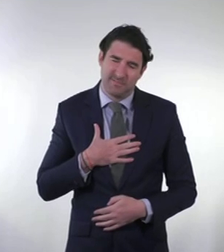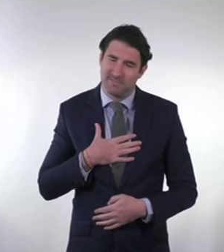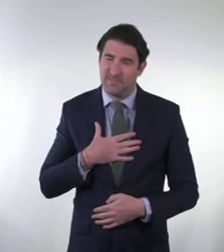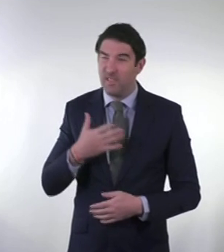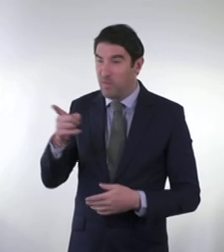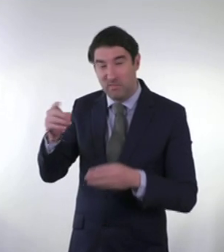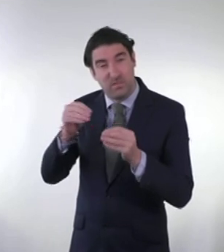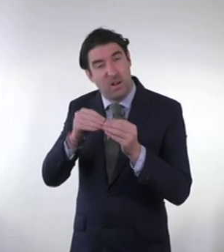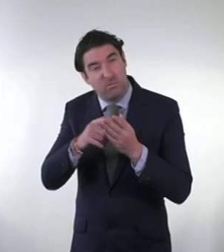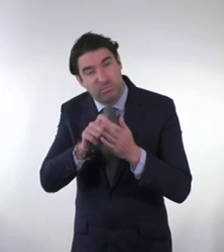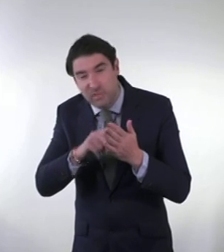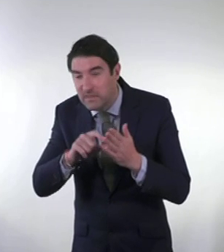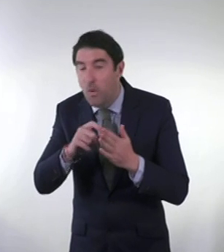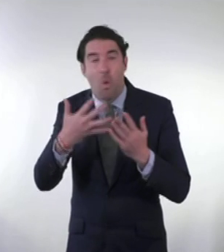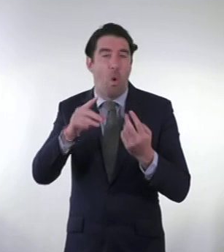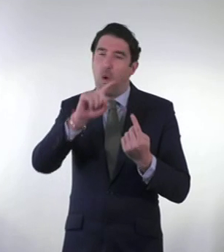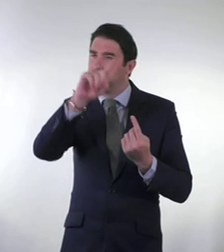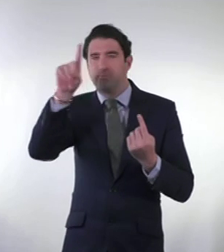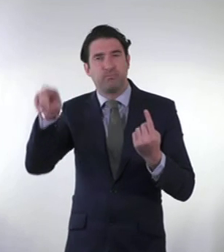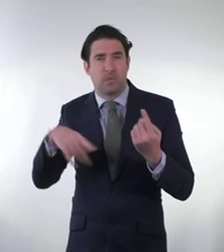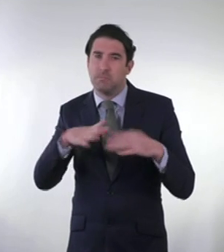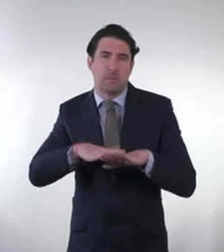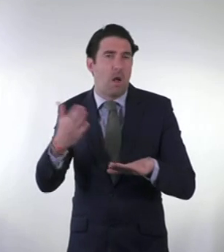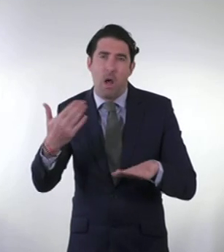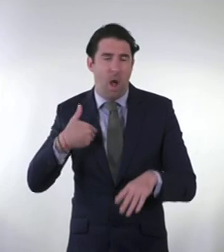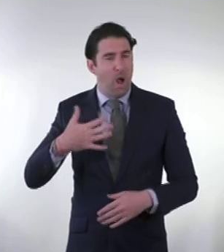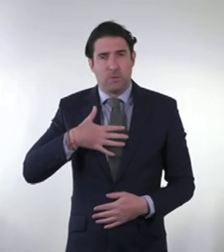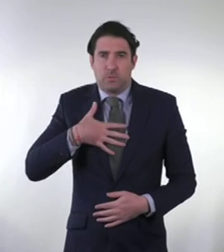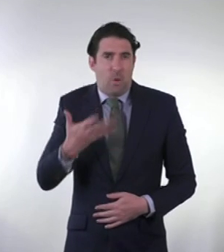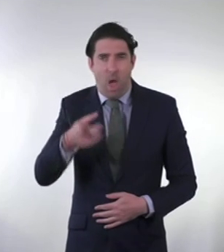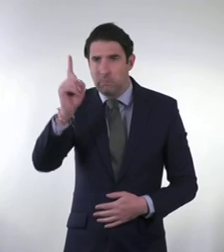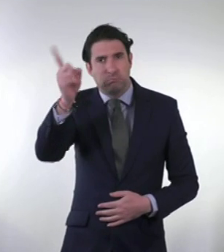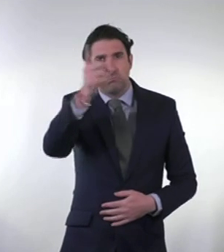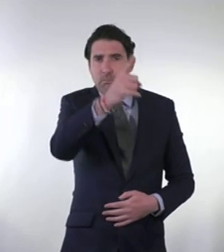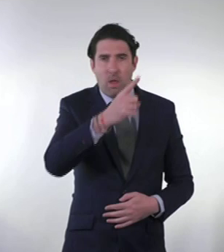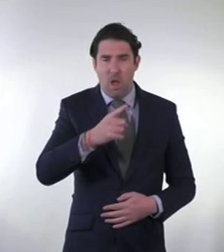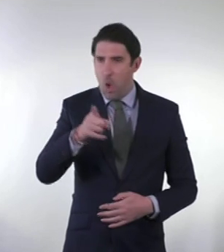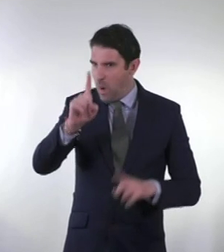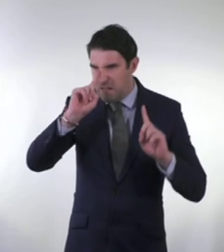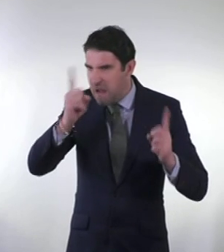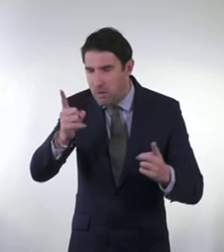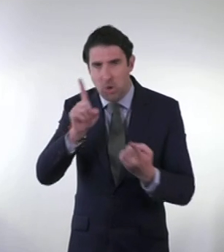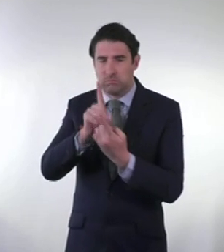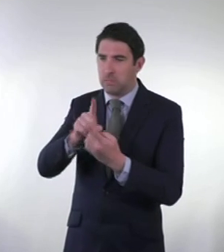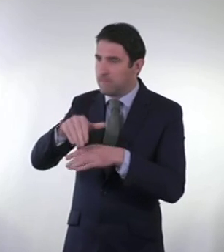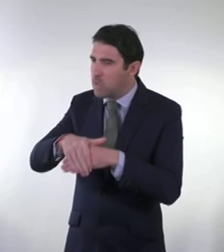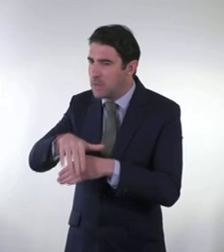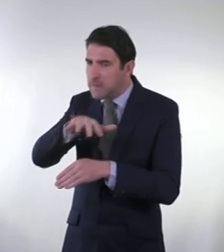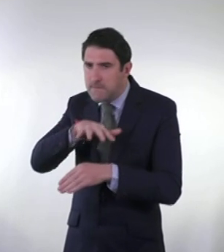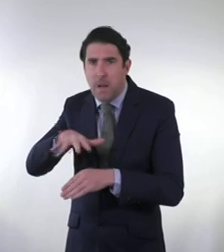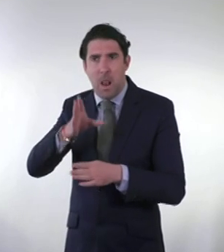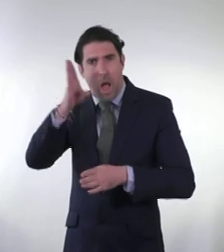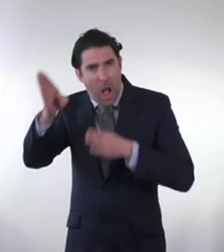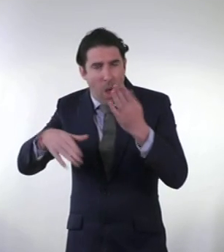We work very closely with local authorities to ensure that we have the right mix in the approach that we adopt.